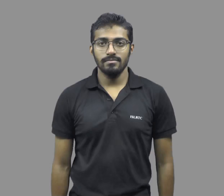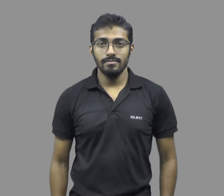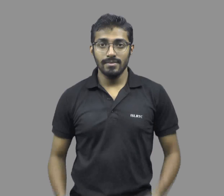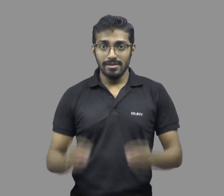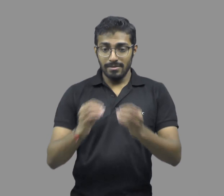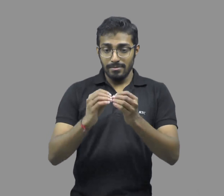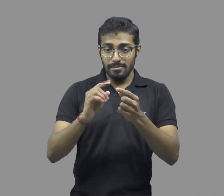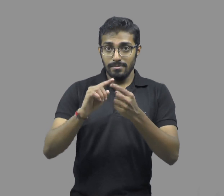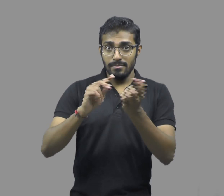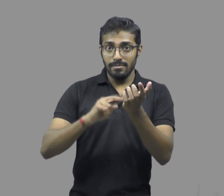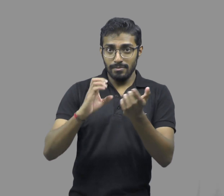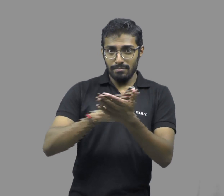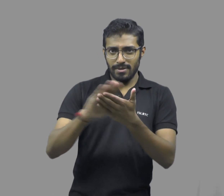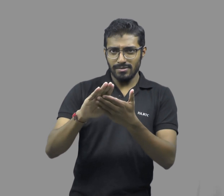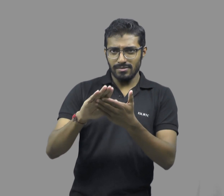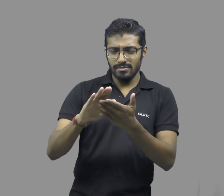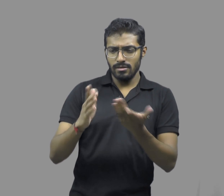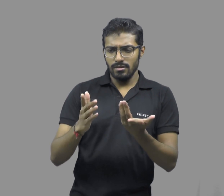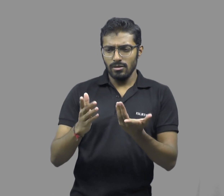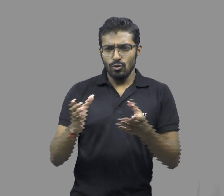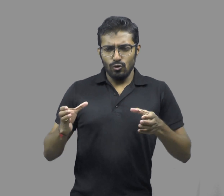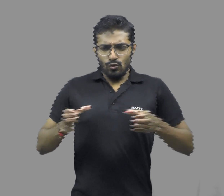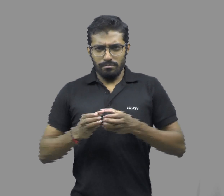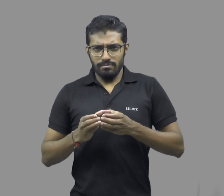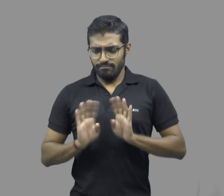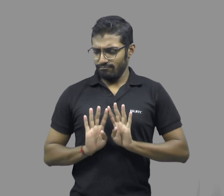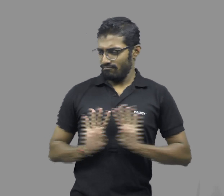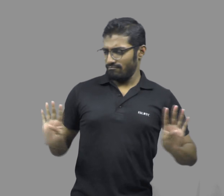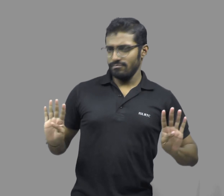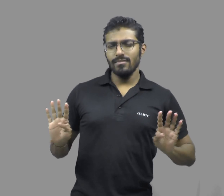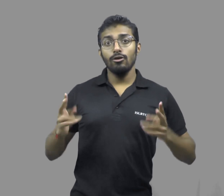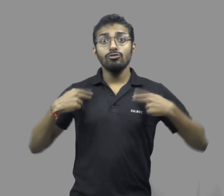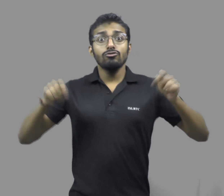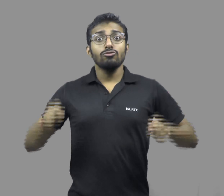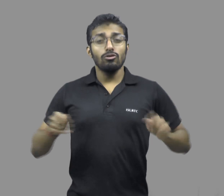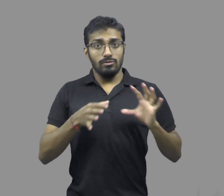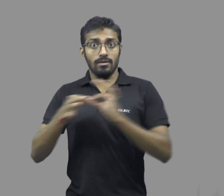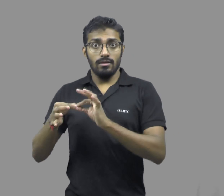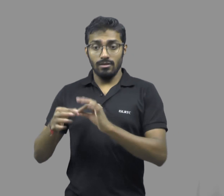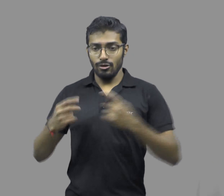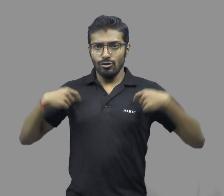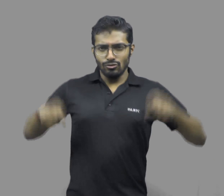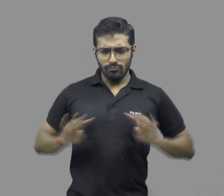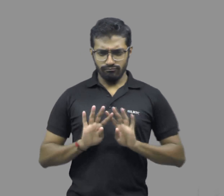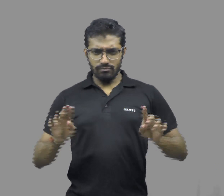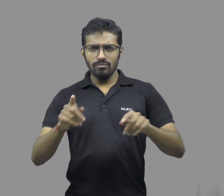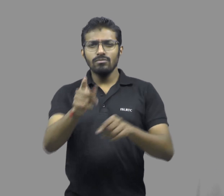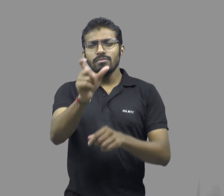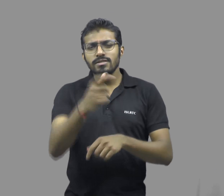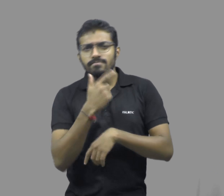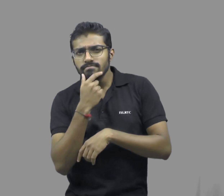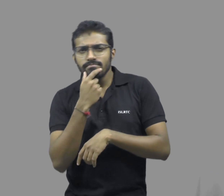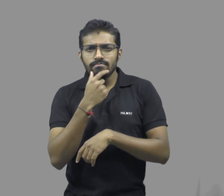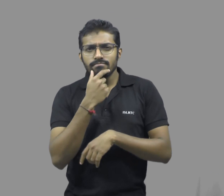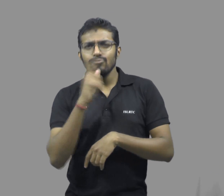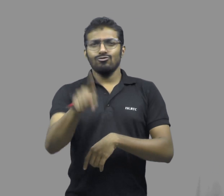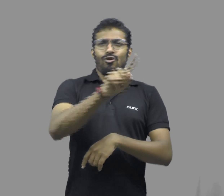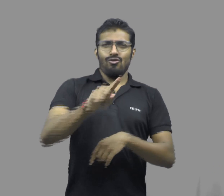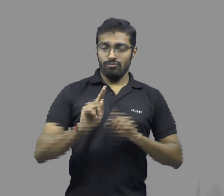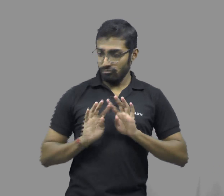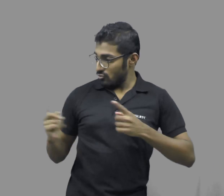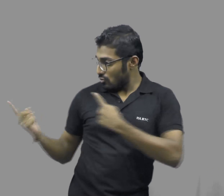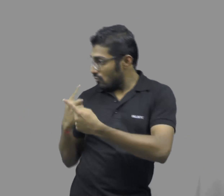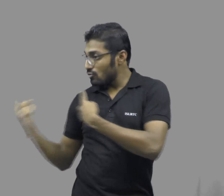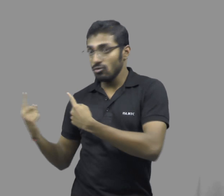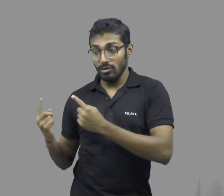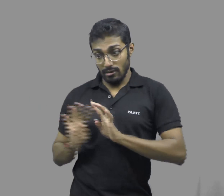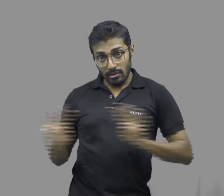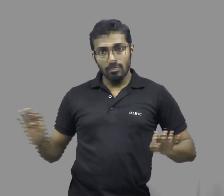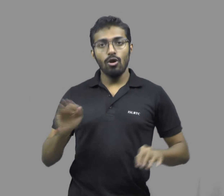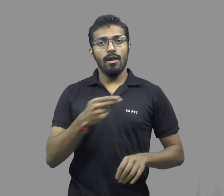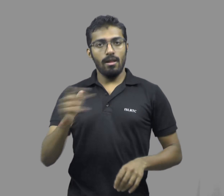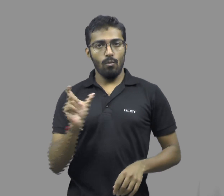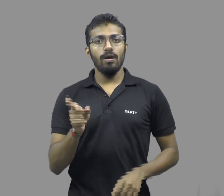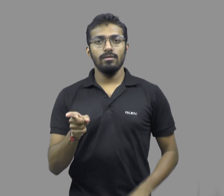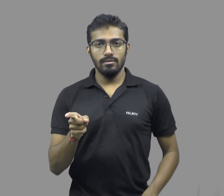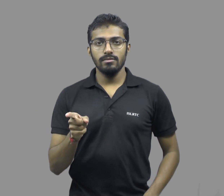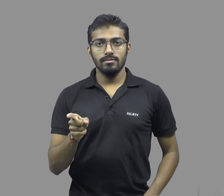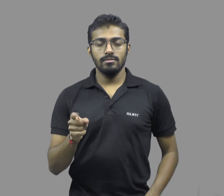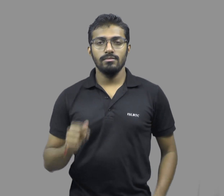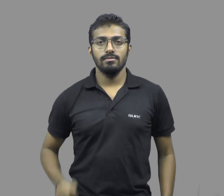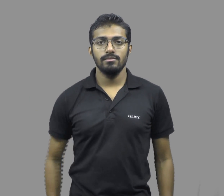Bench